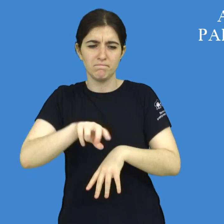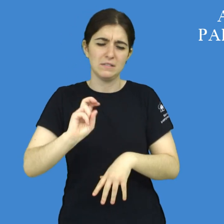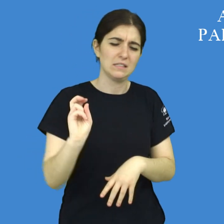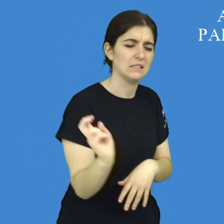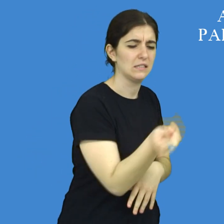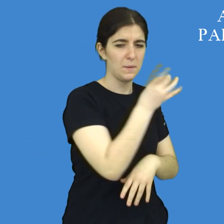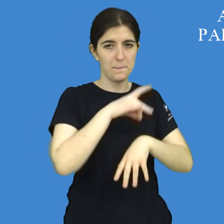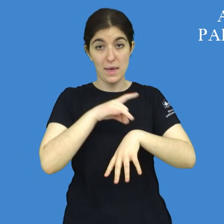etc